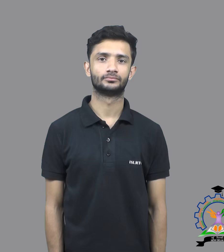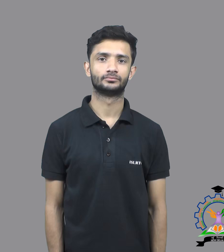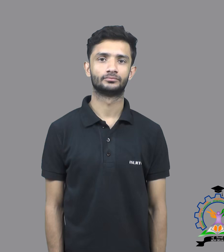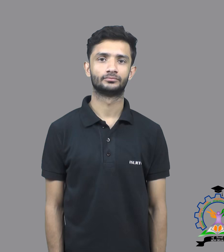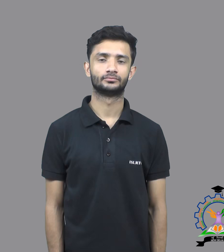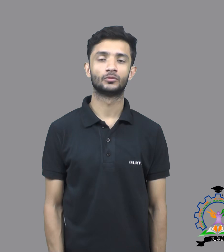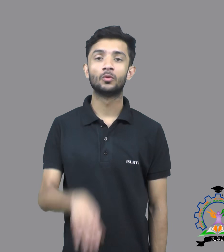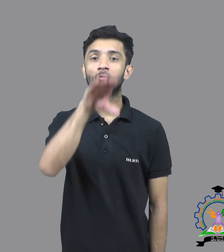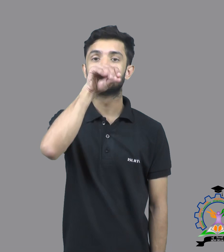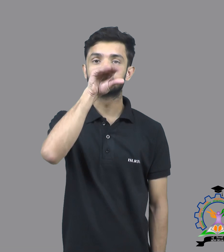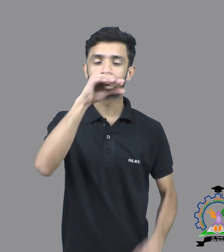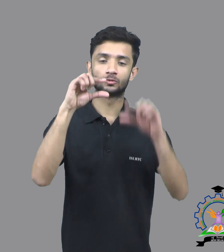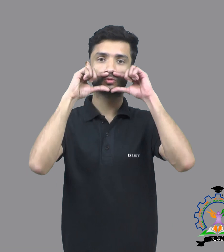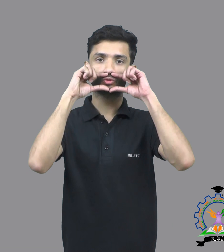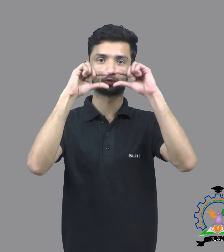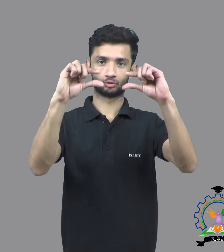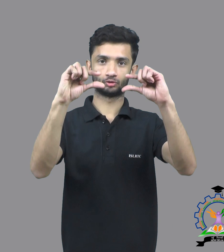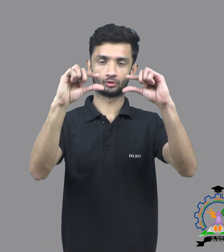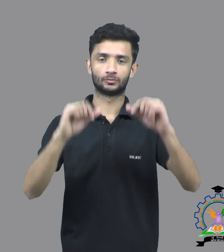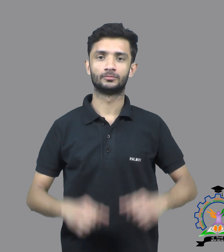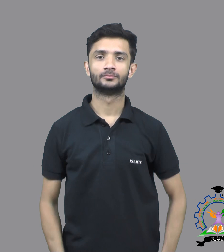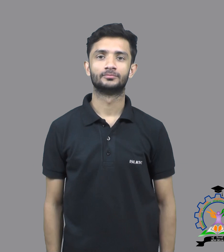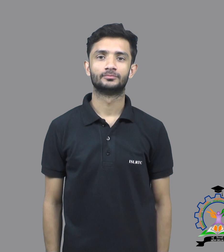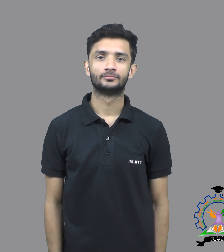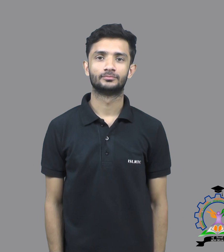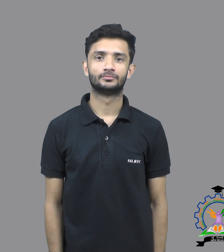Donald Duck